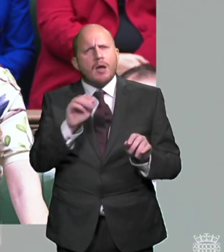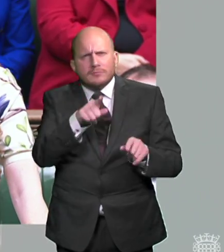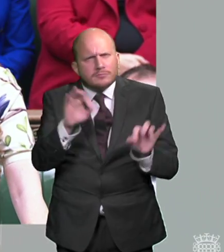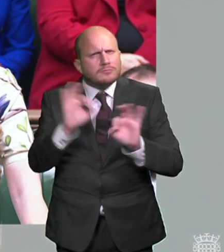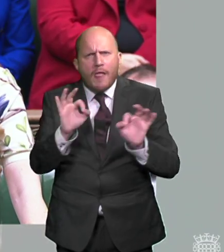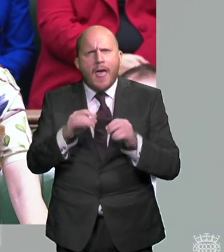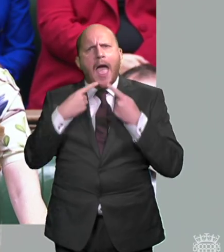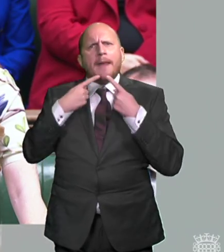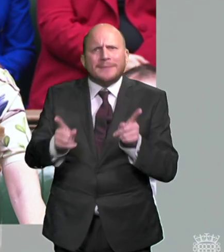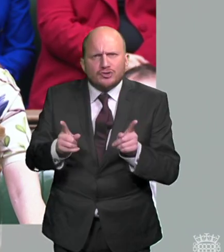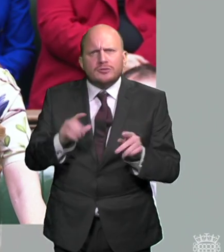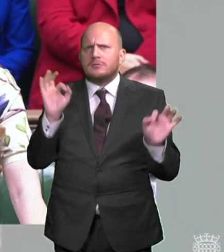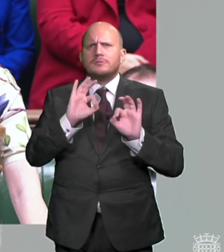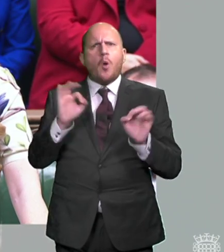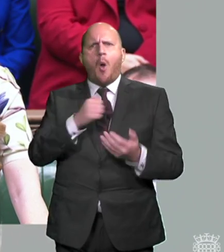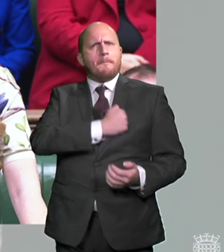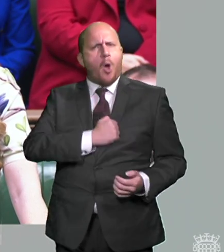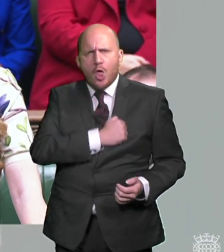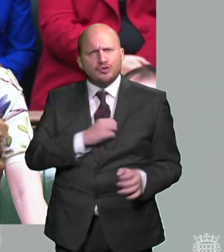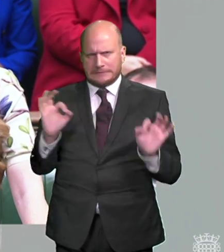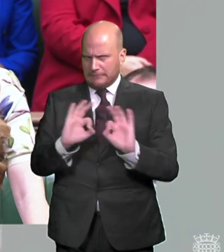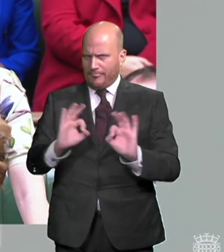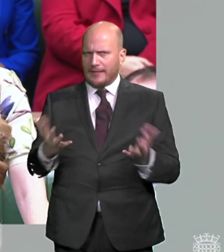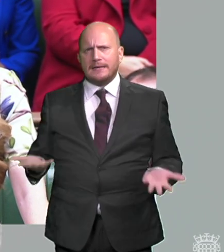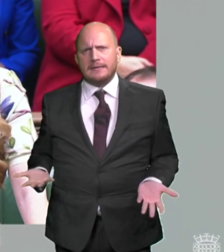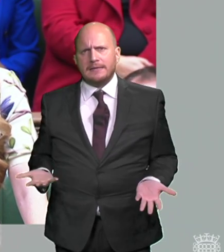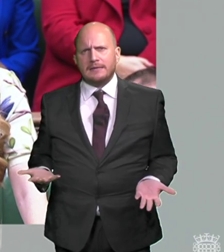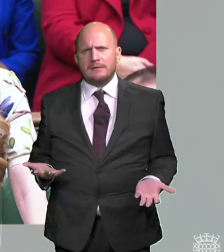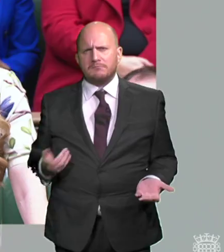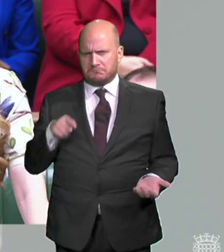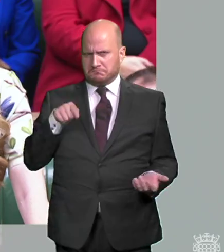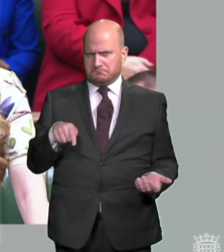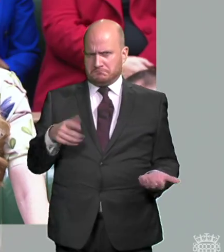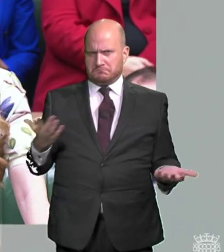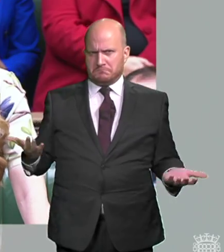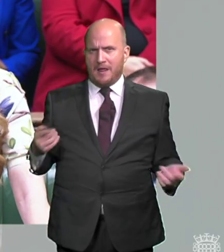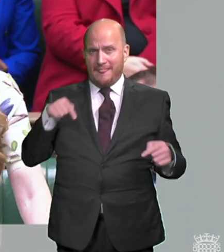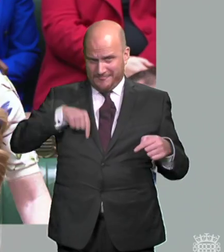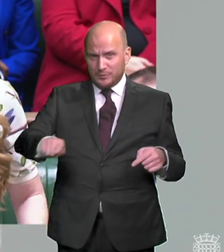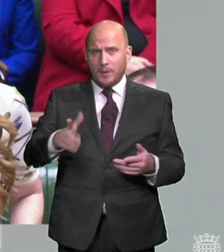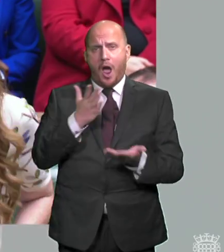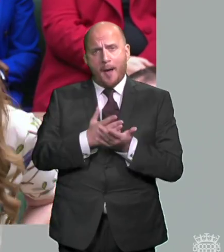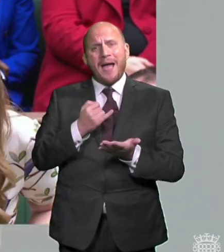This is Anti-Bullying Week.